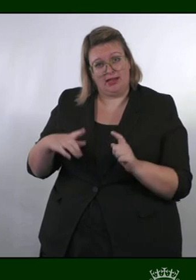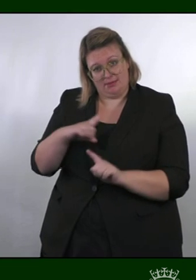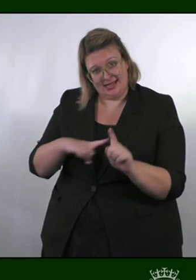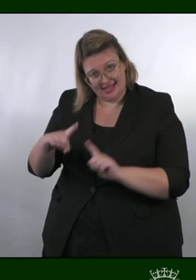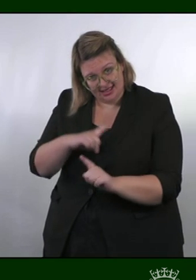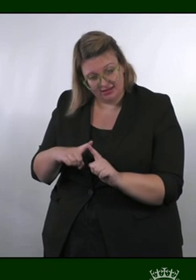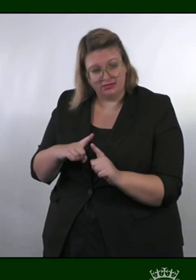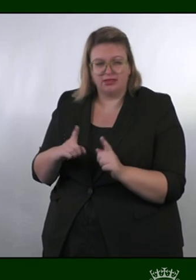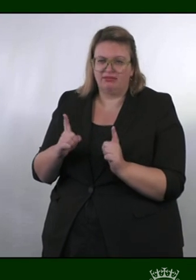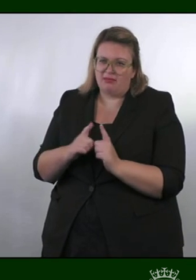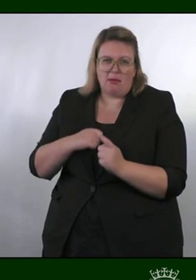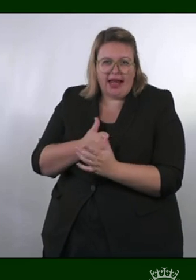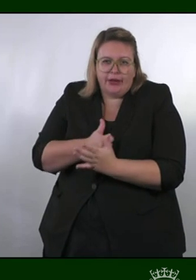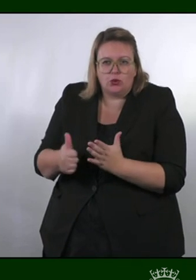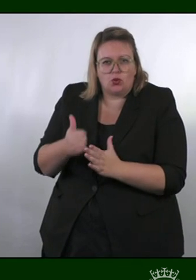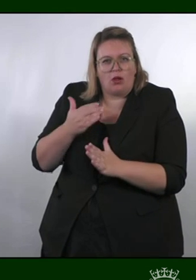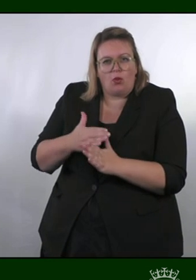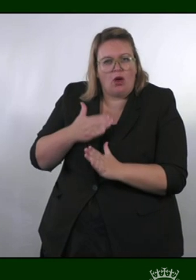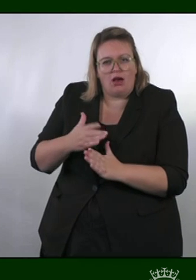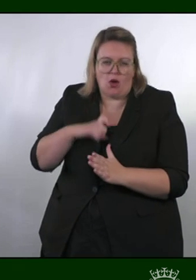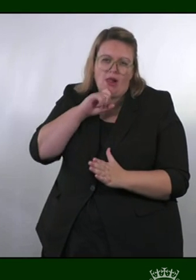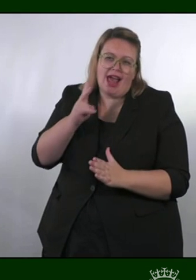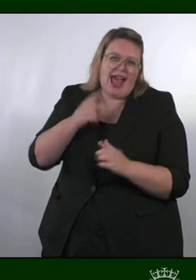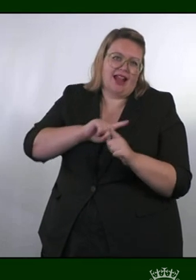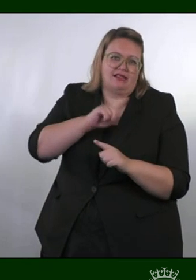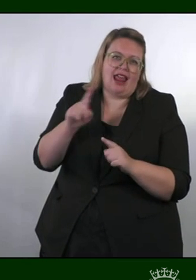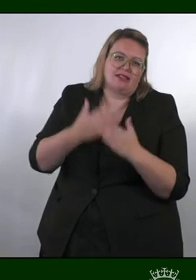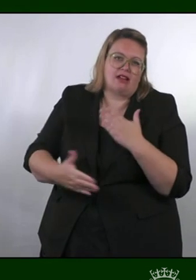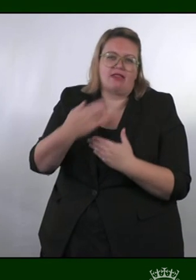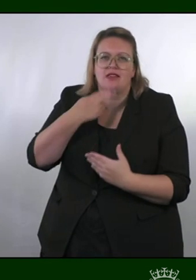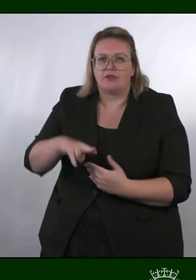In addition to my duties in this House, I shall have further such meetings later today.